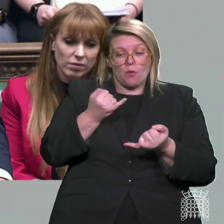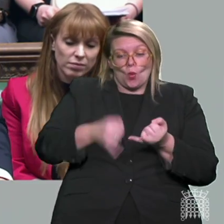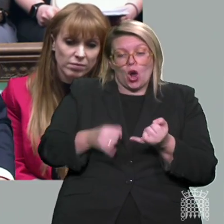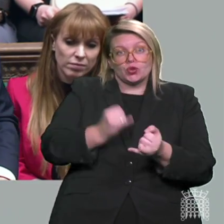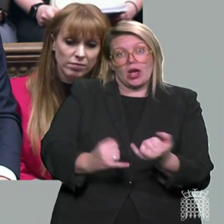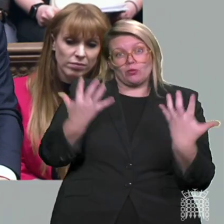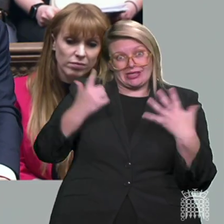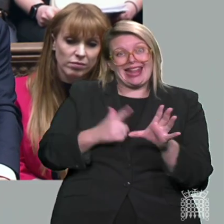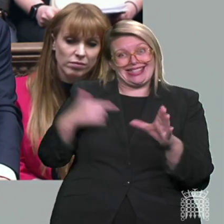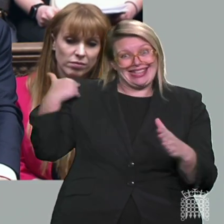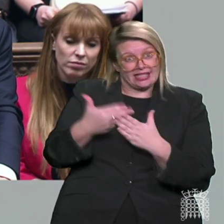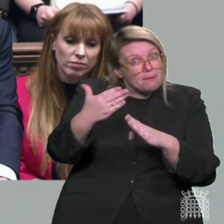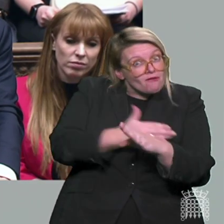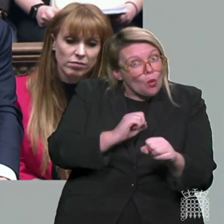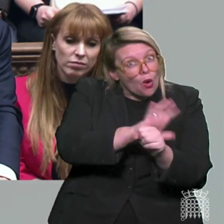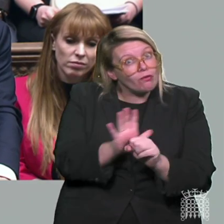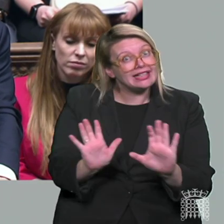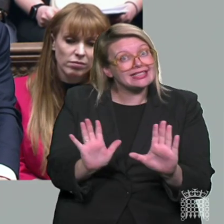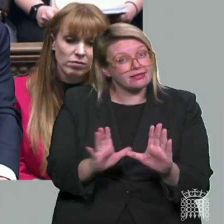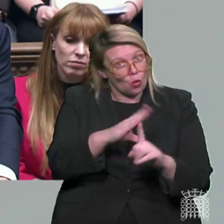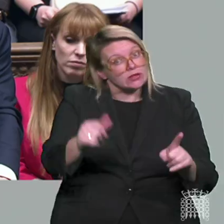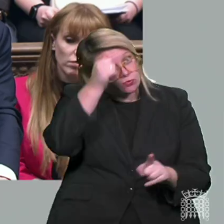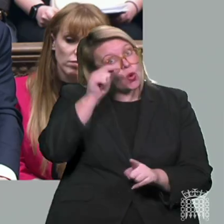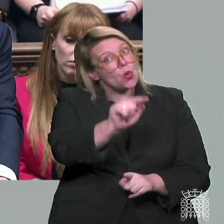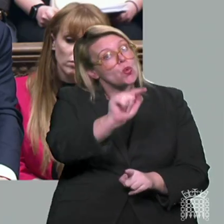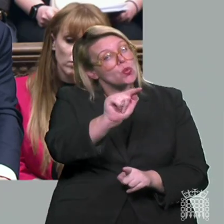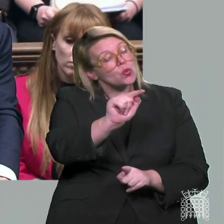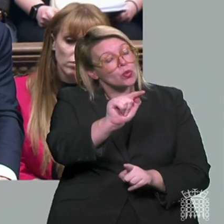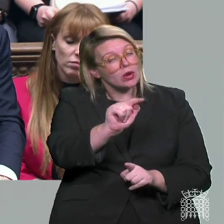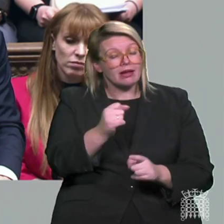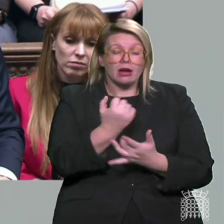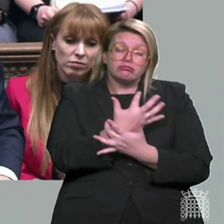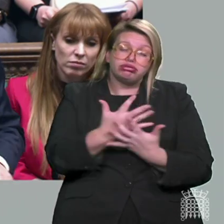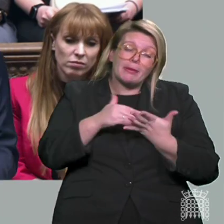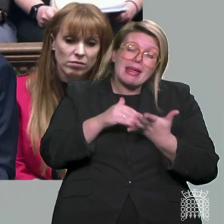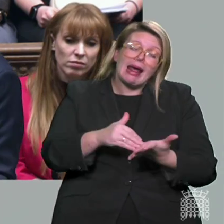As a result, 7.2 million people are now waiting for treatment.